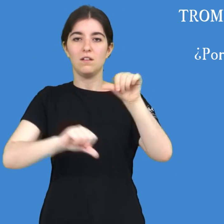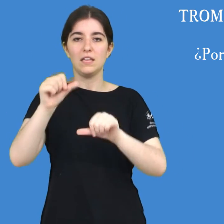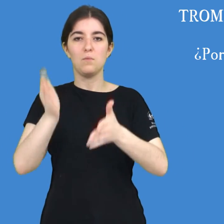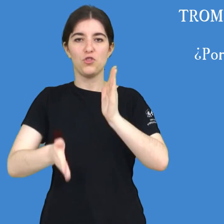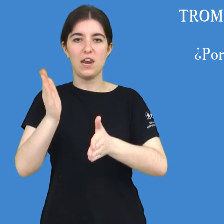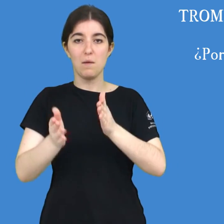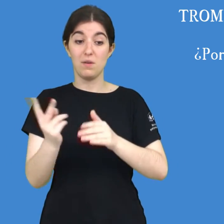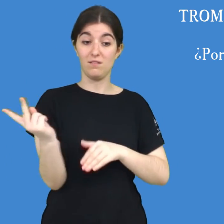terapia